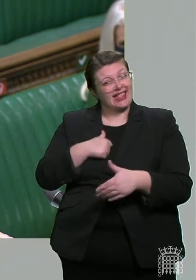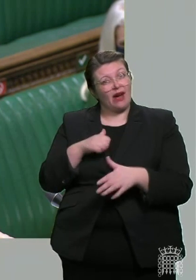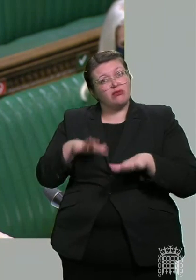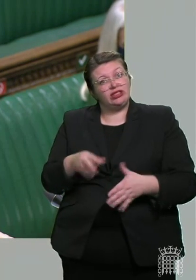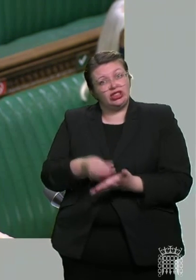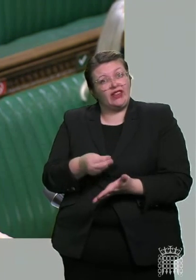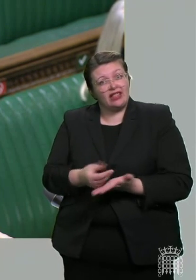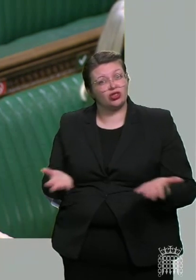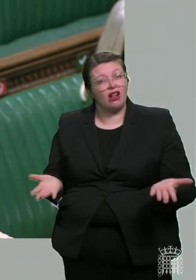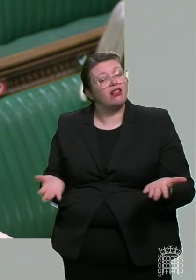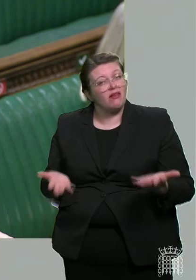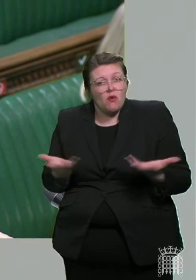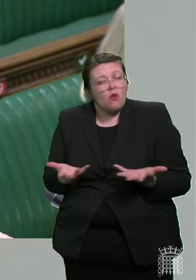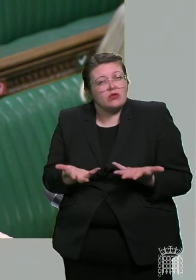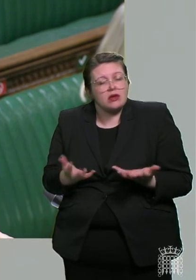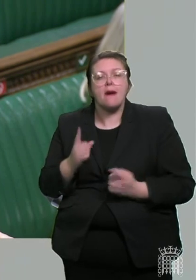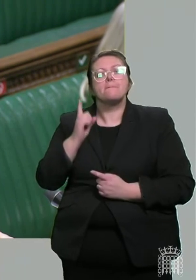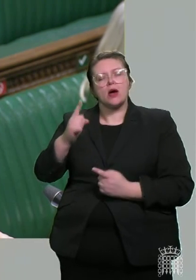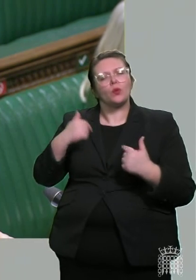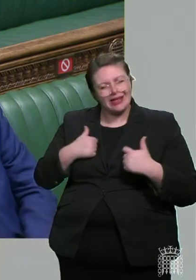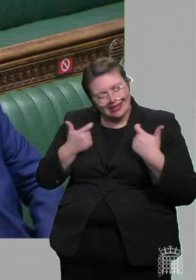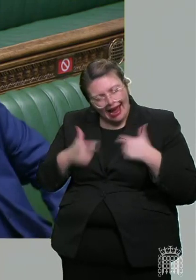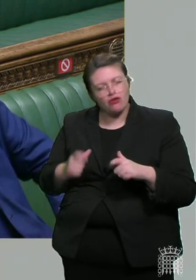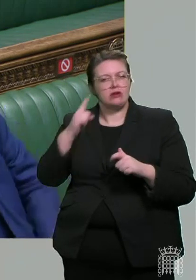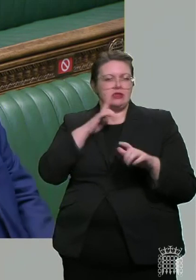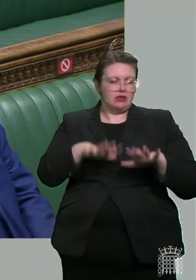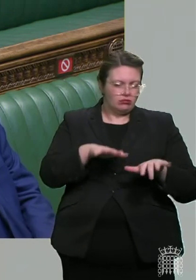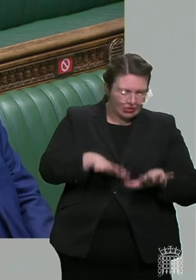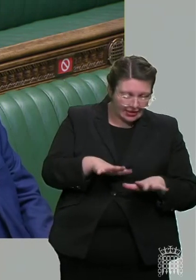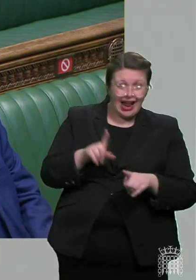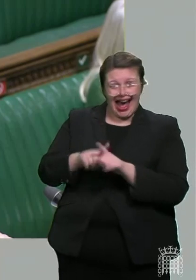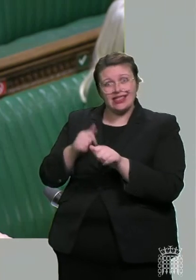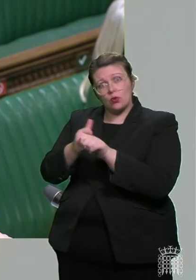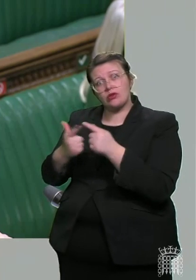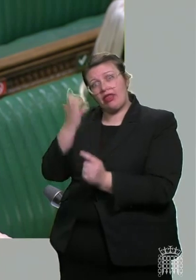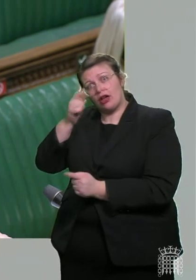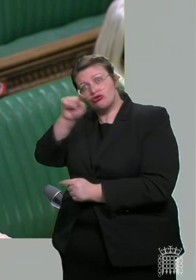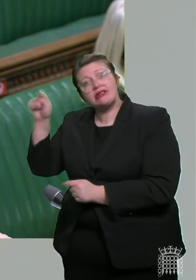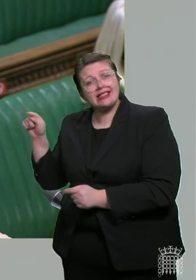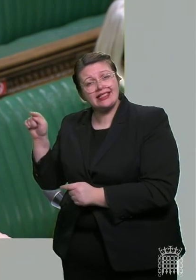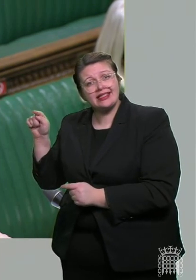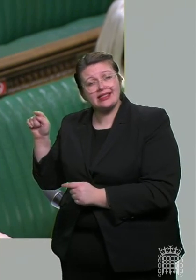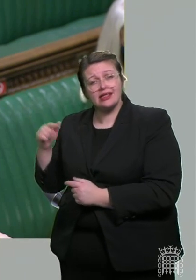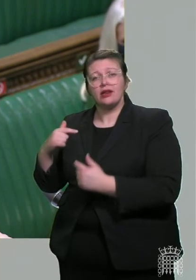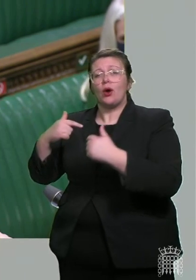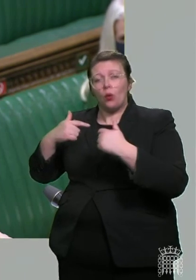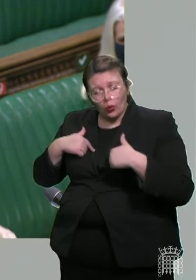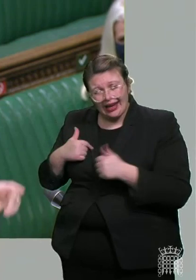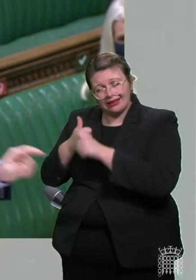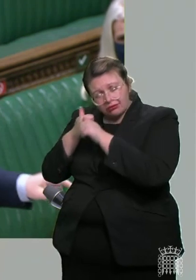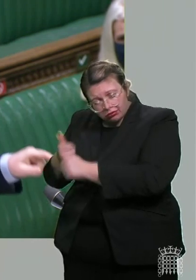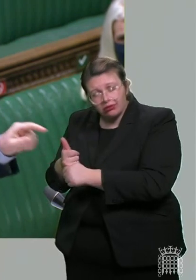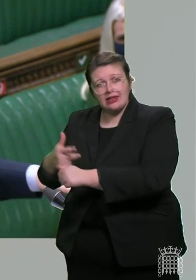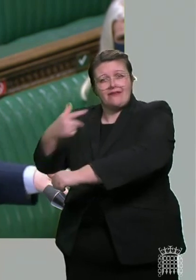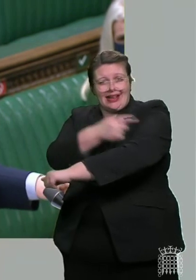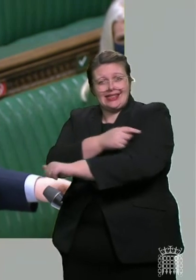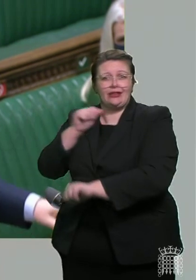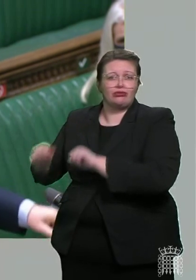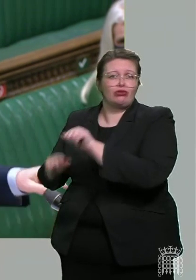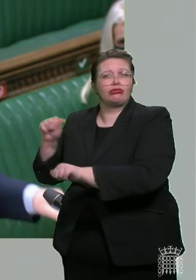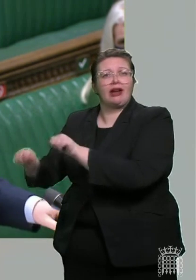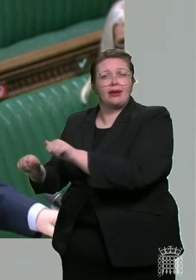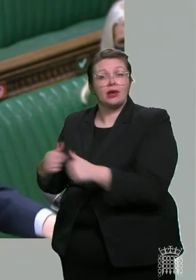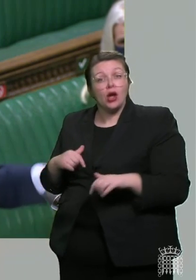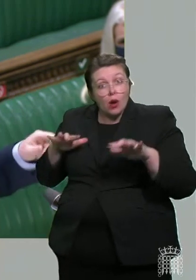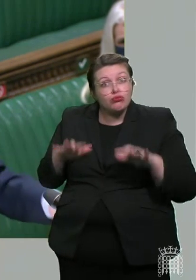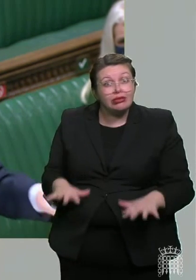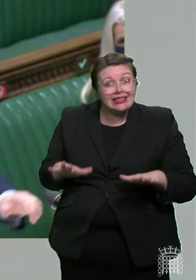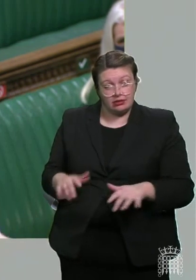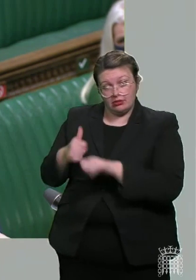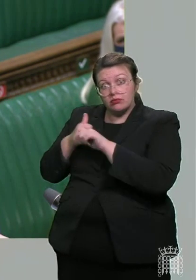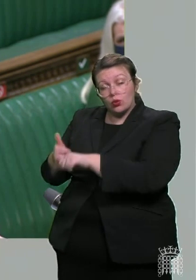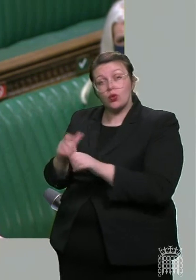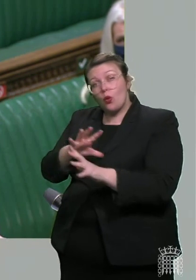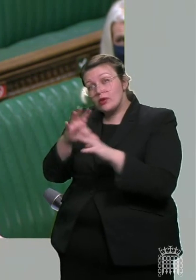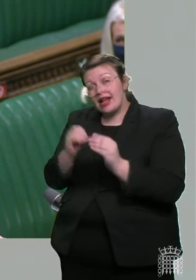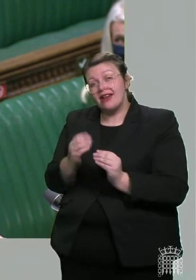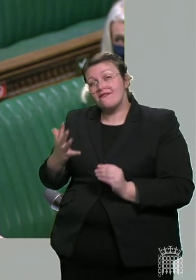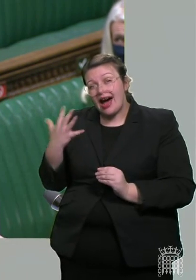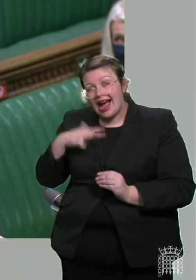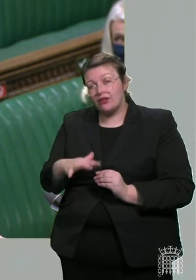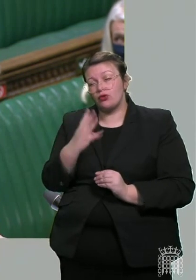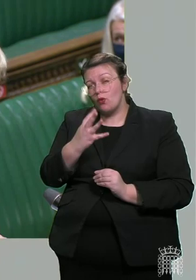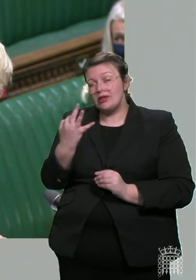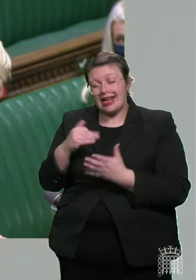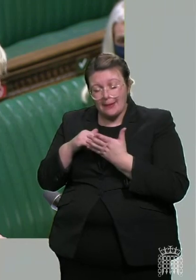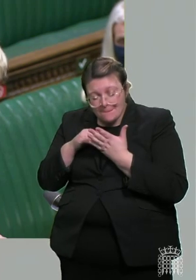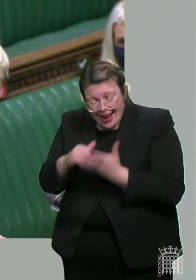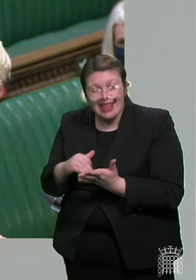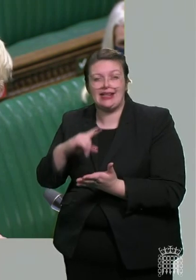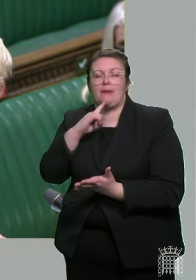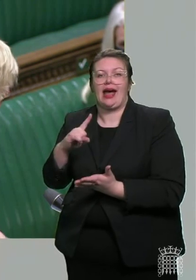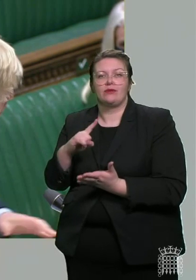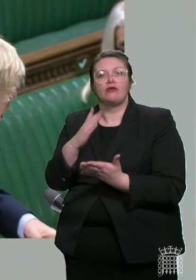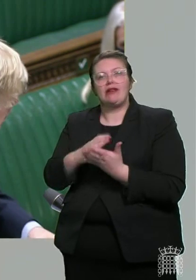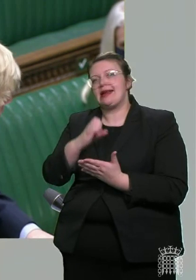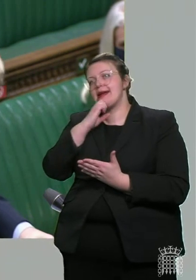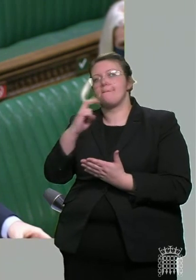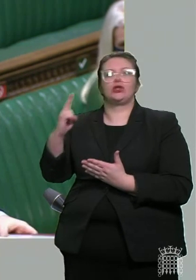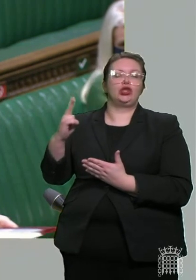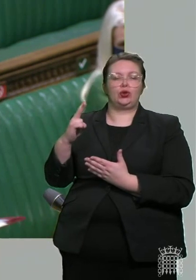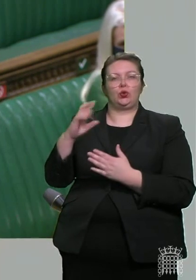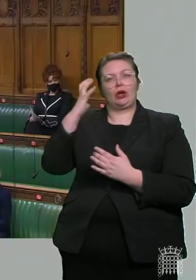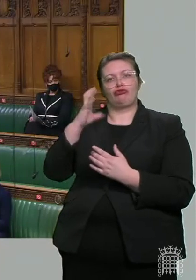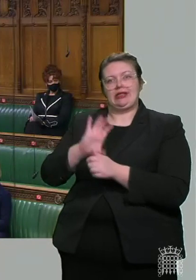In the meantime, we continue to do everything we possibly can to support the people of Yemen, including, by the way, through a massive vaccination programme, to which the people of this country have contributed £548 million—the second biggest contributor in the world.